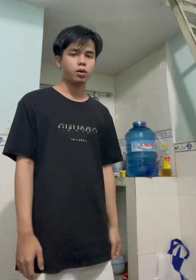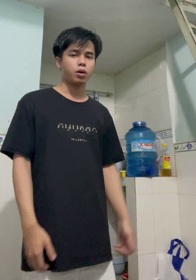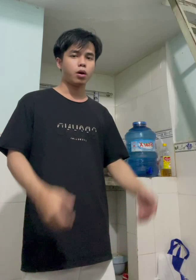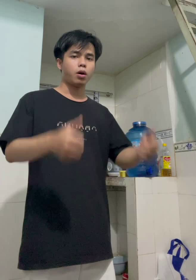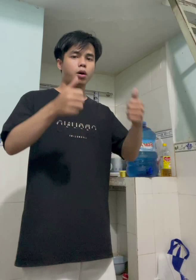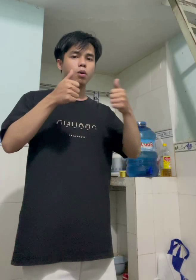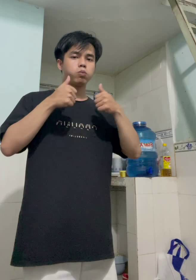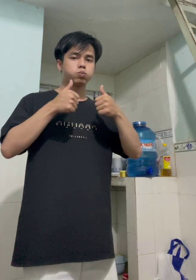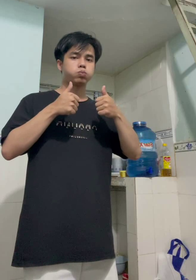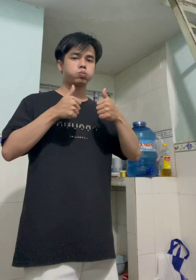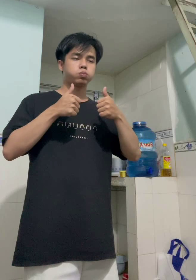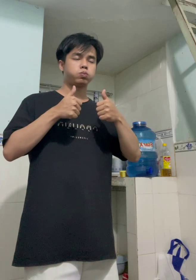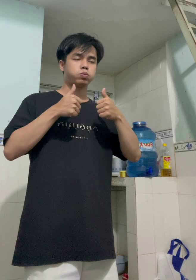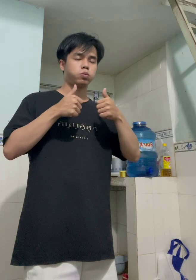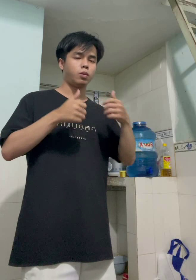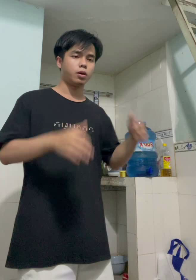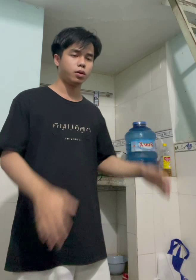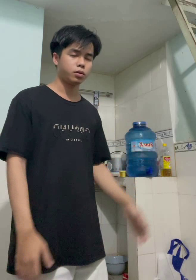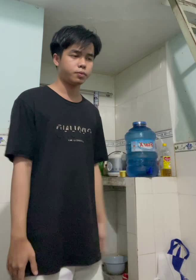rat tot